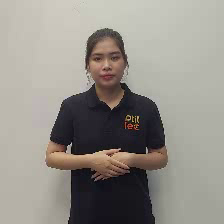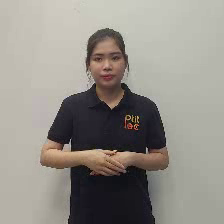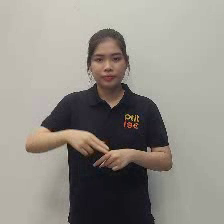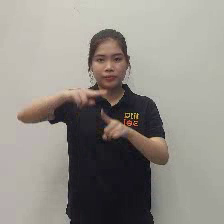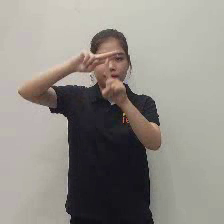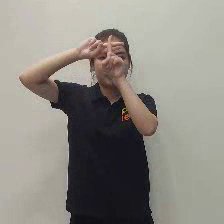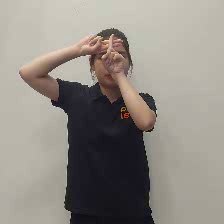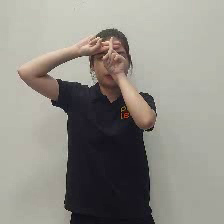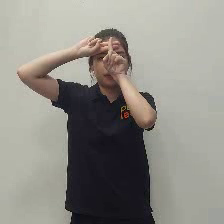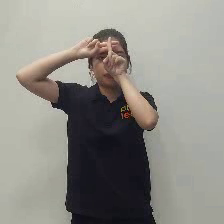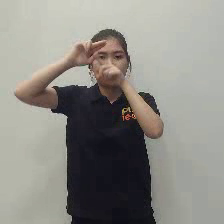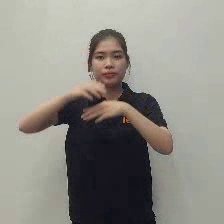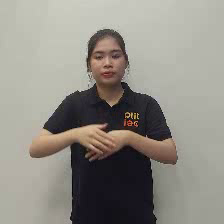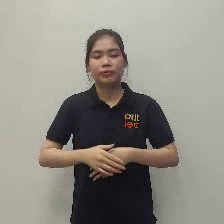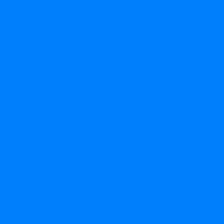Bệnh viện